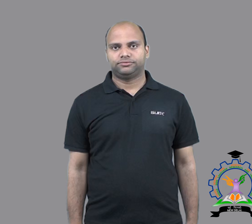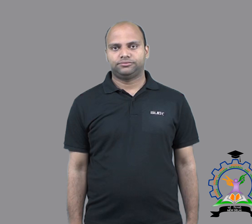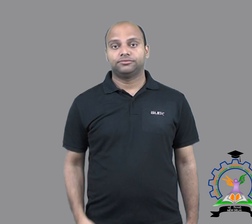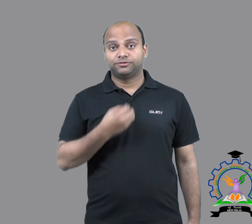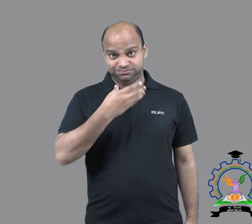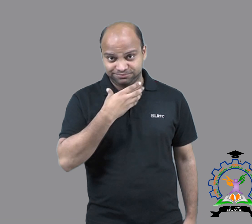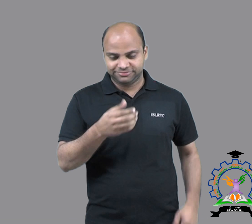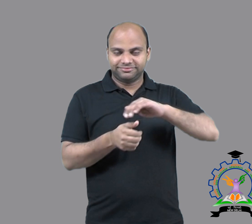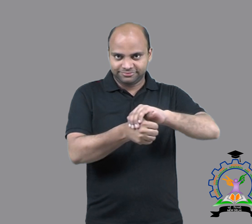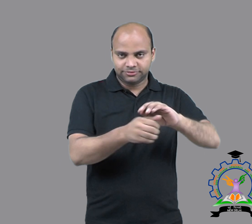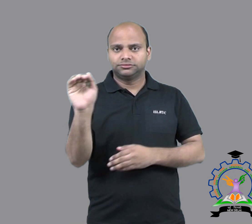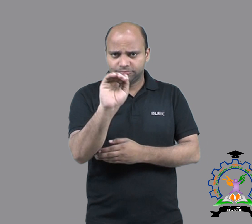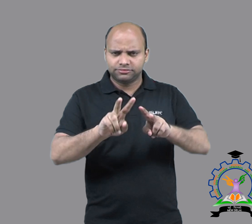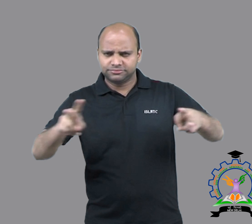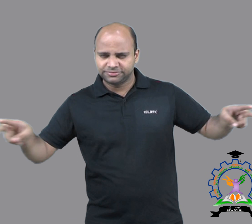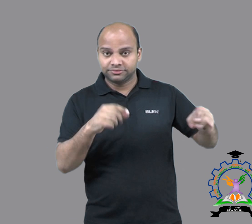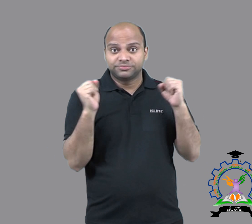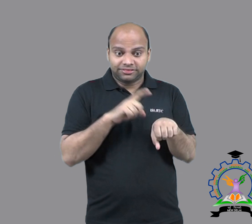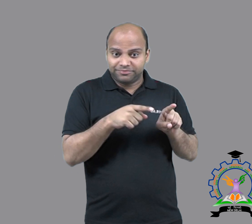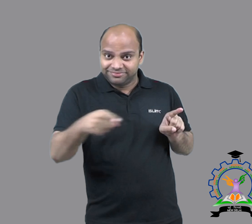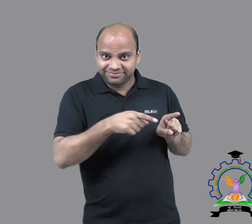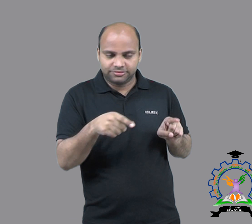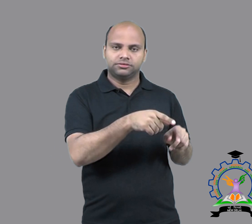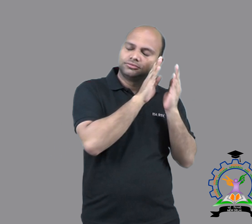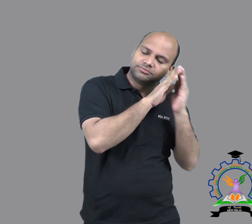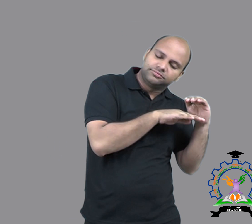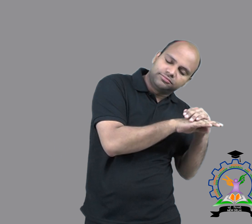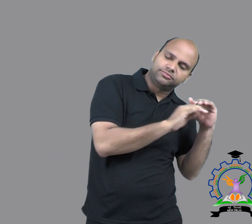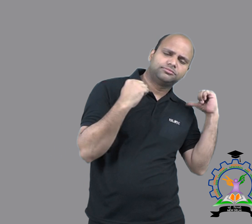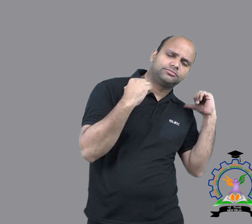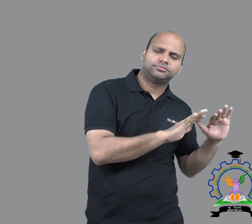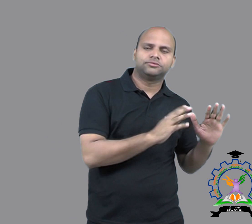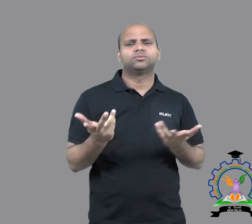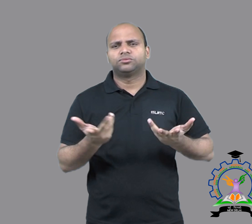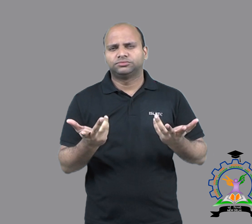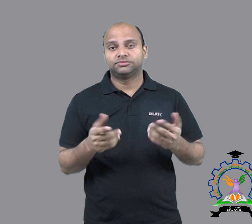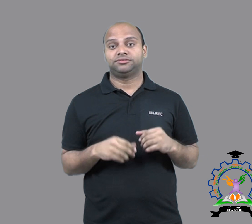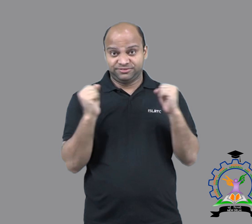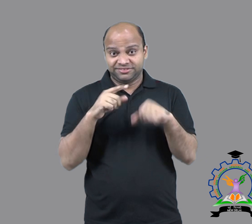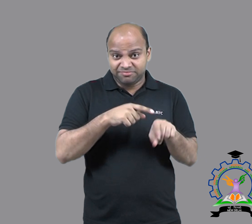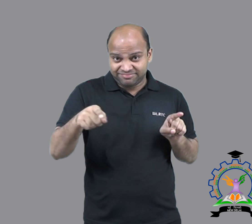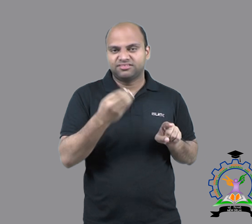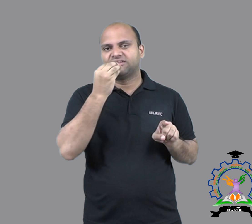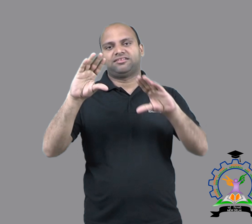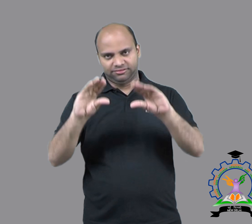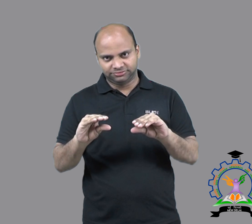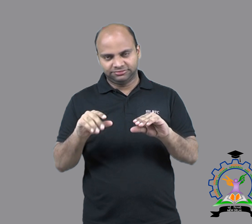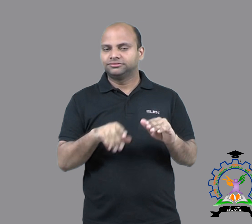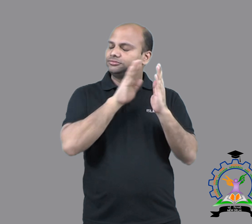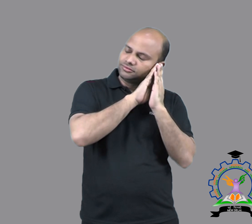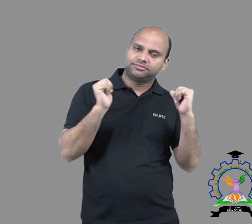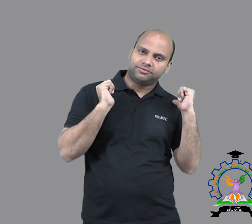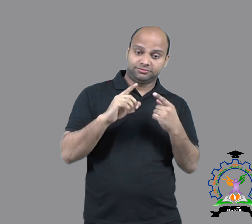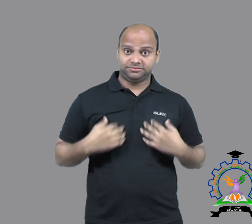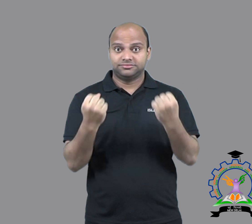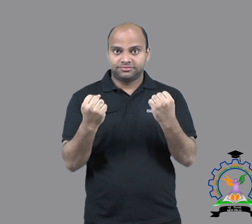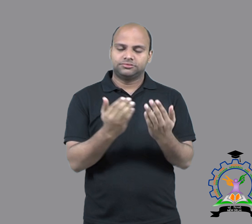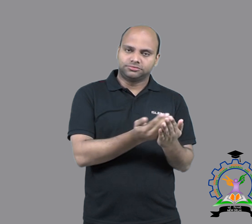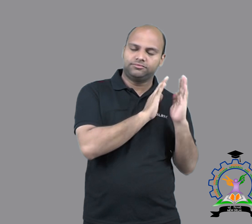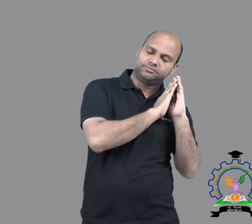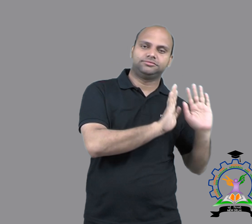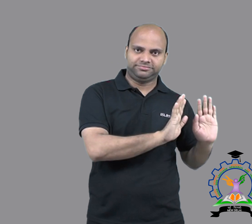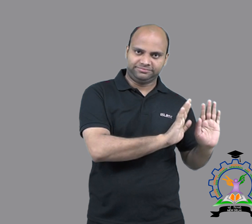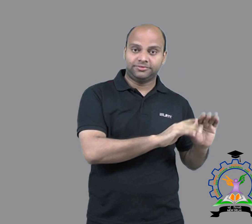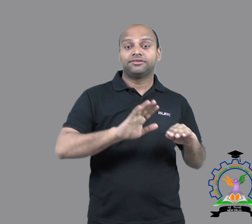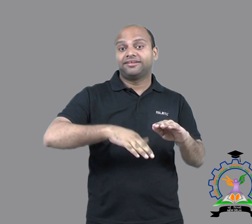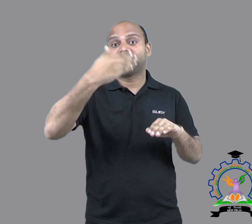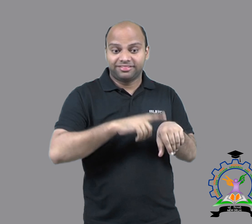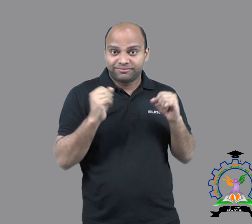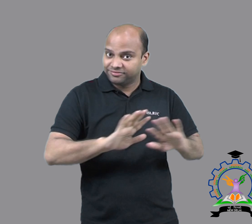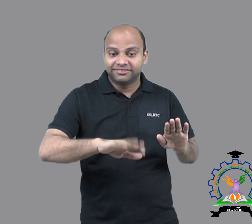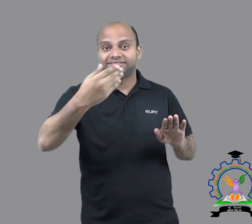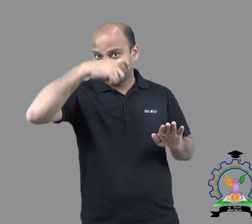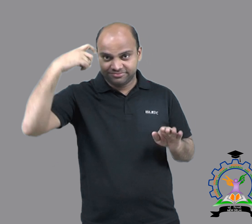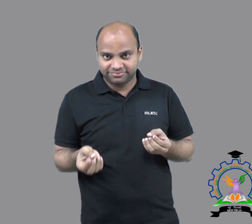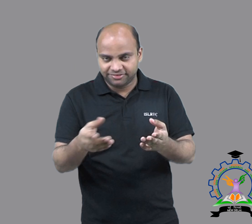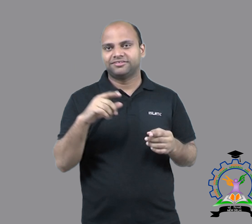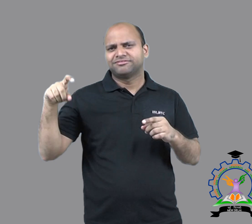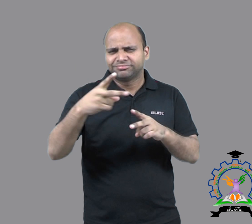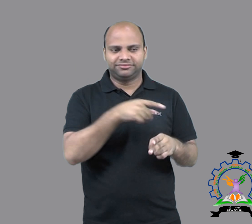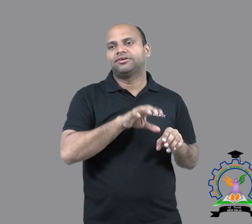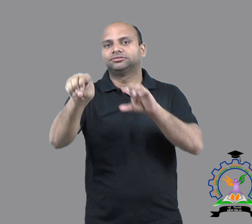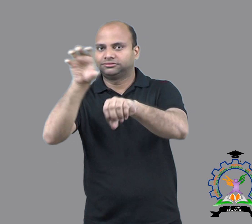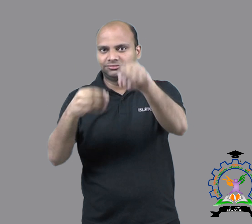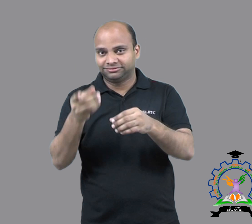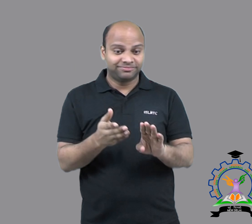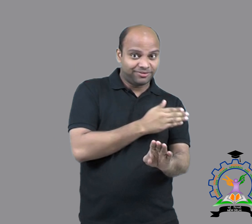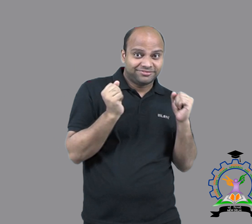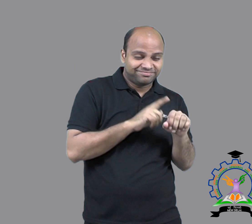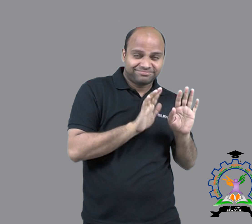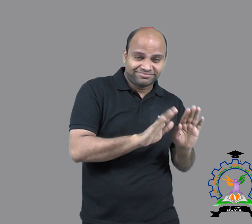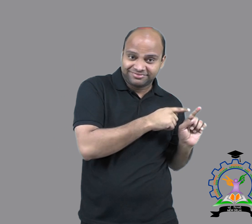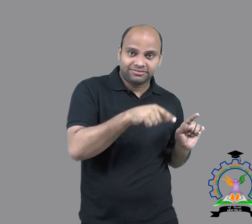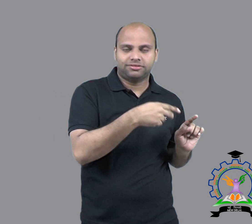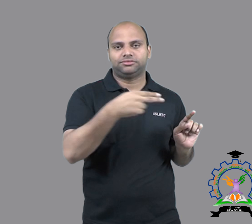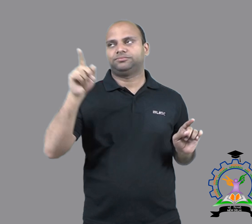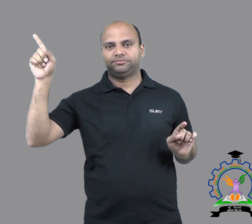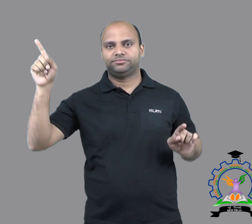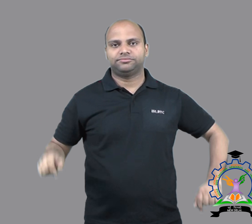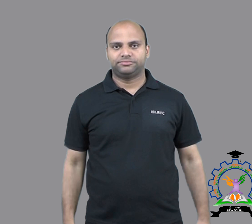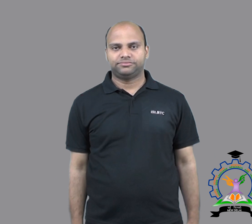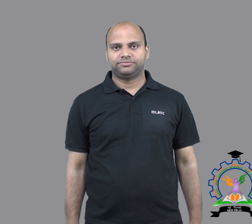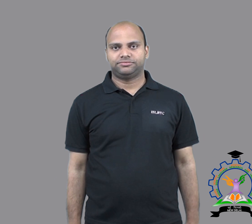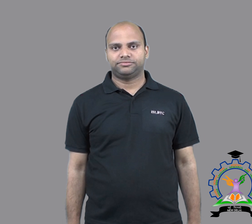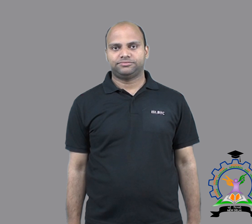Hibernation